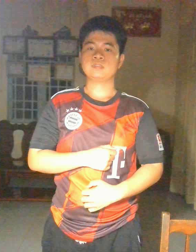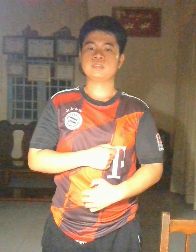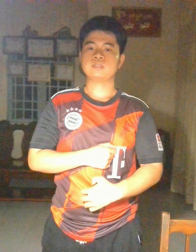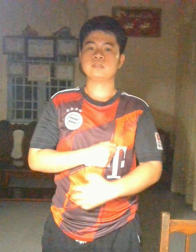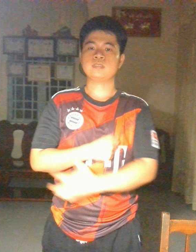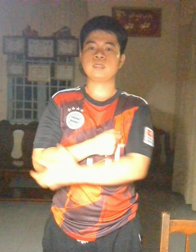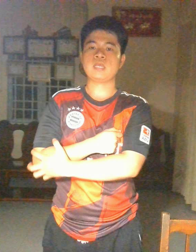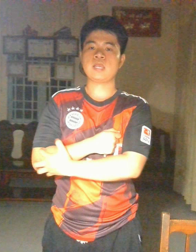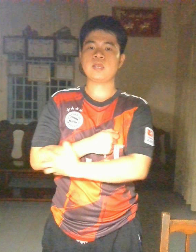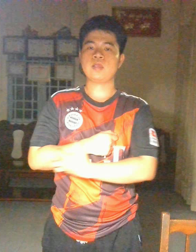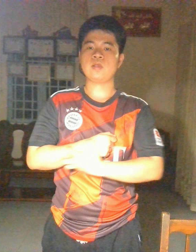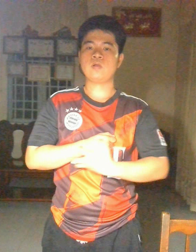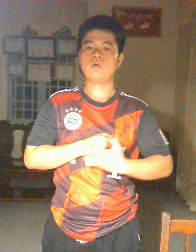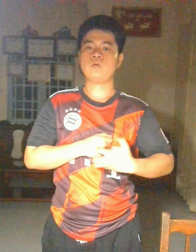ngheo